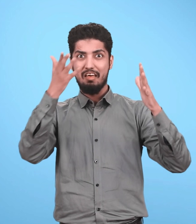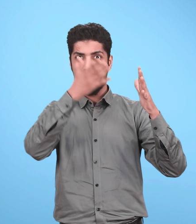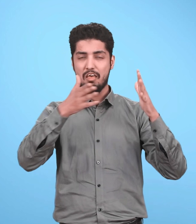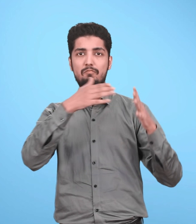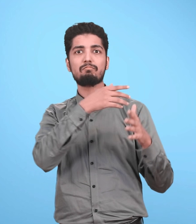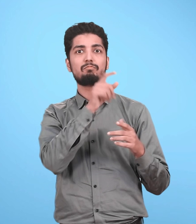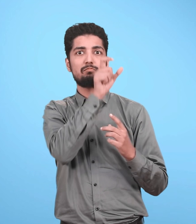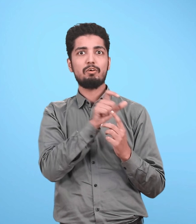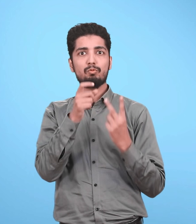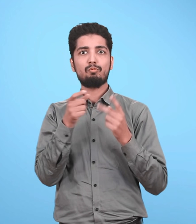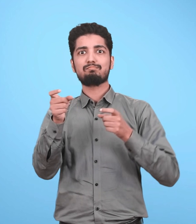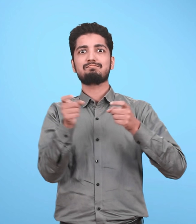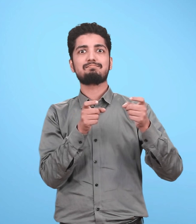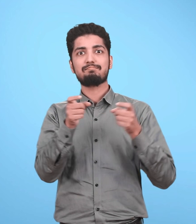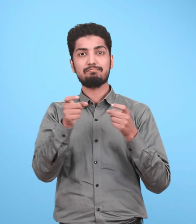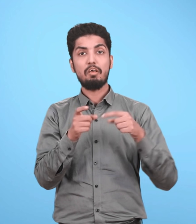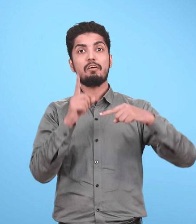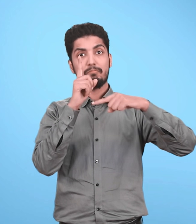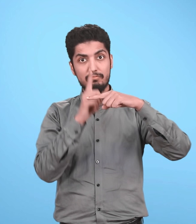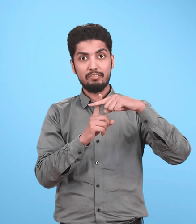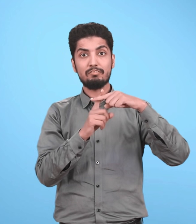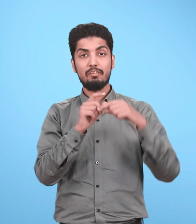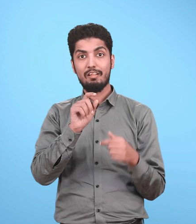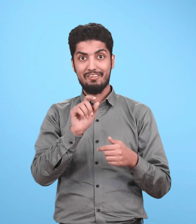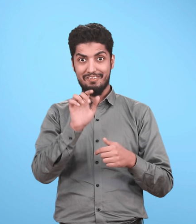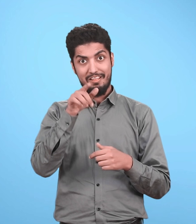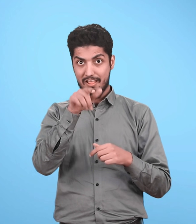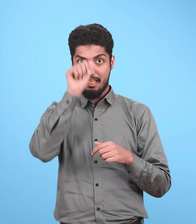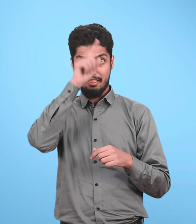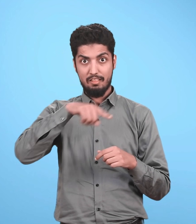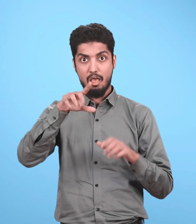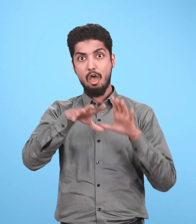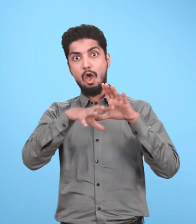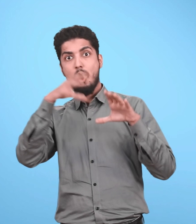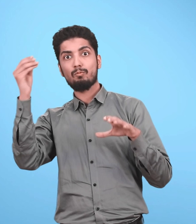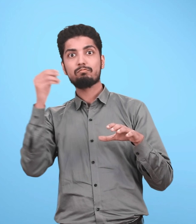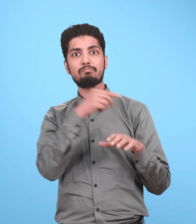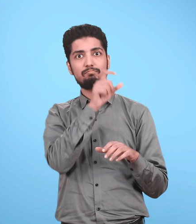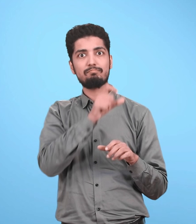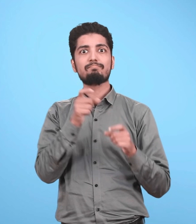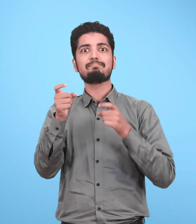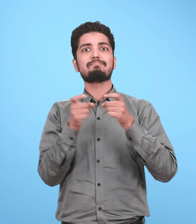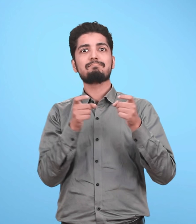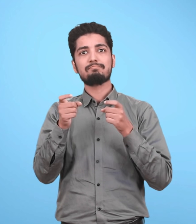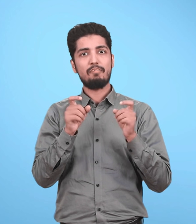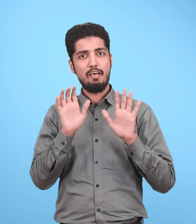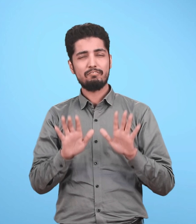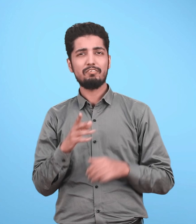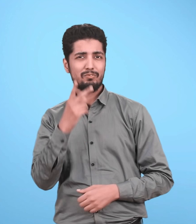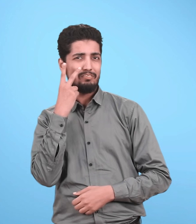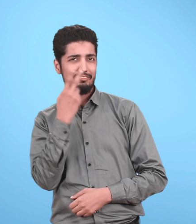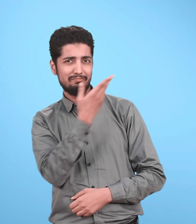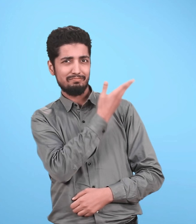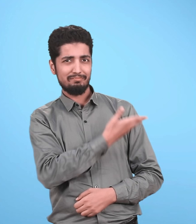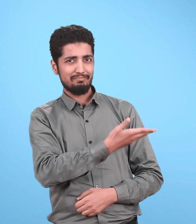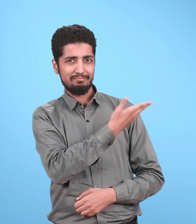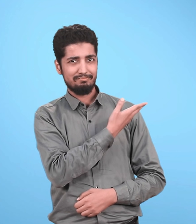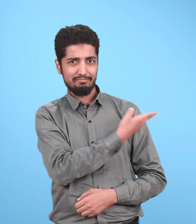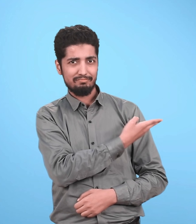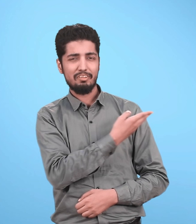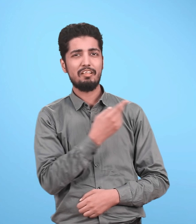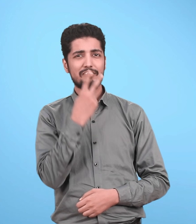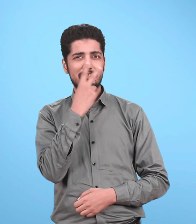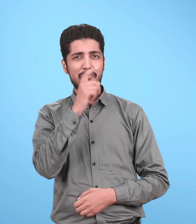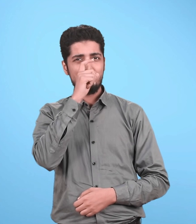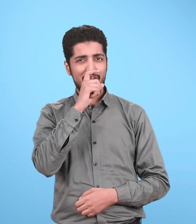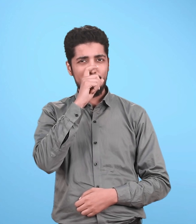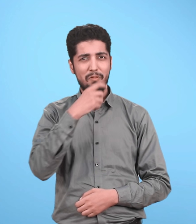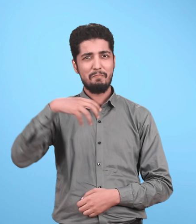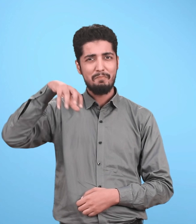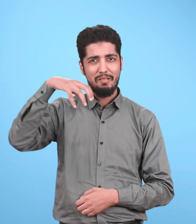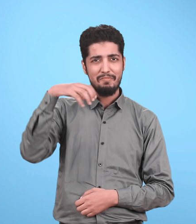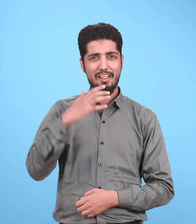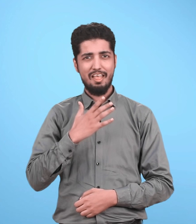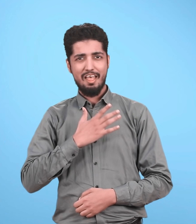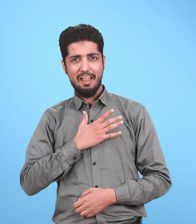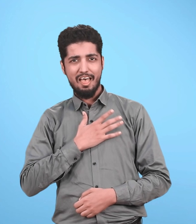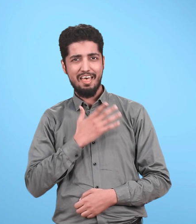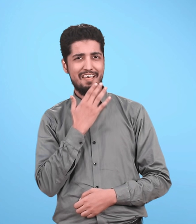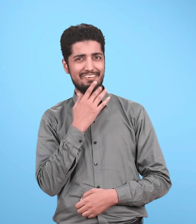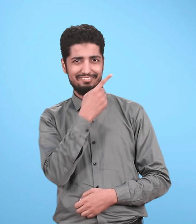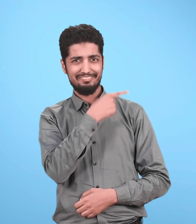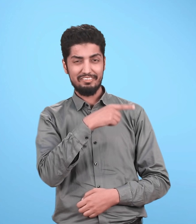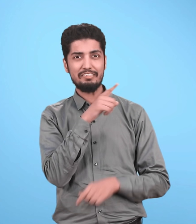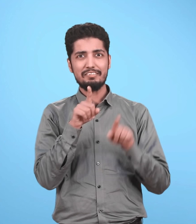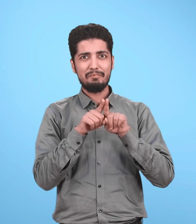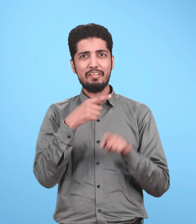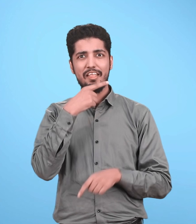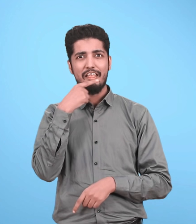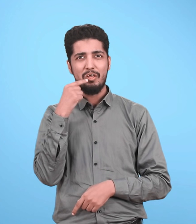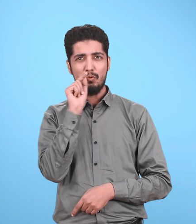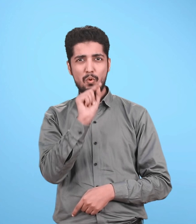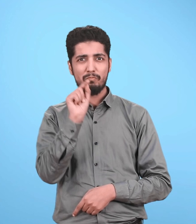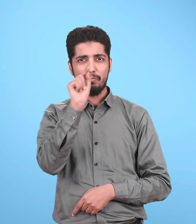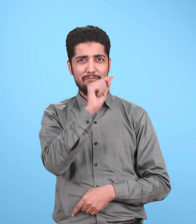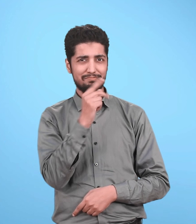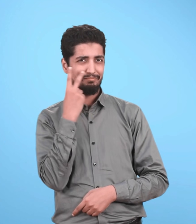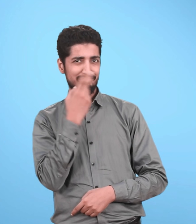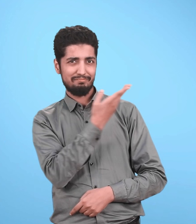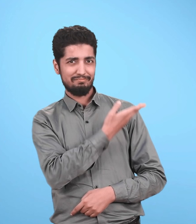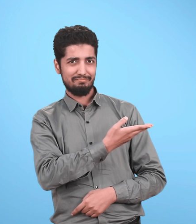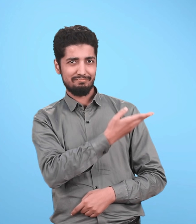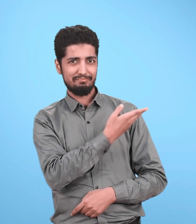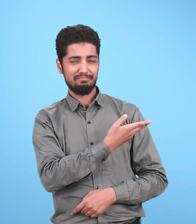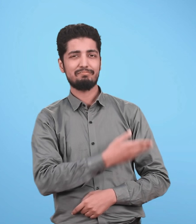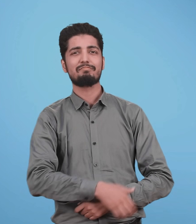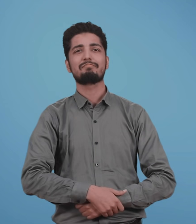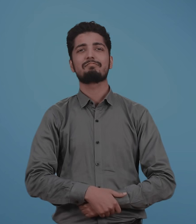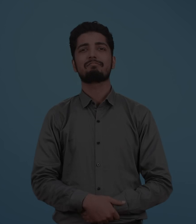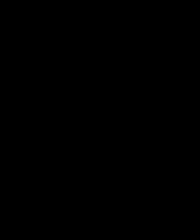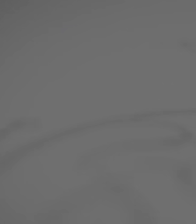and their rule extended beyond India. As you can see in the blue, purple, green colours and red dots as well.